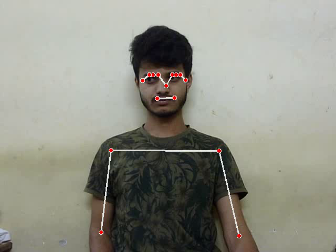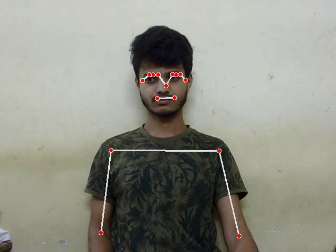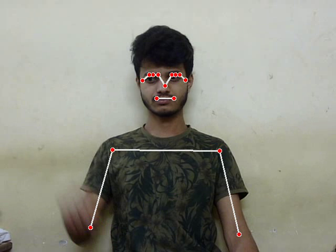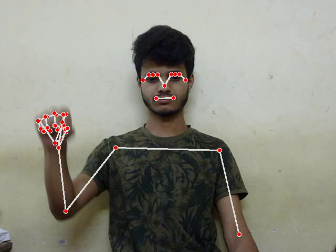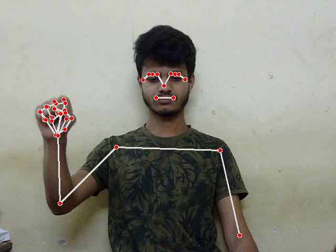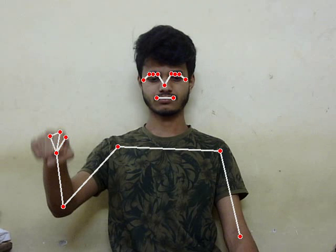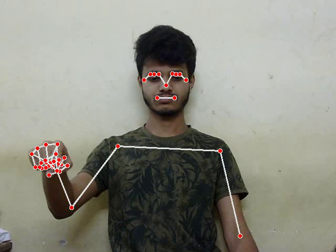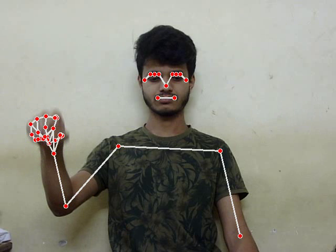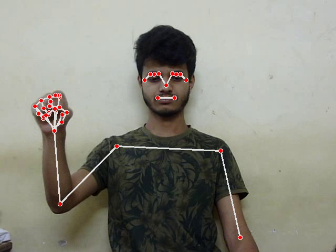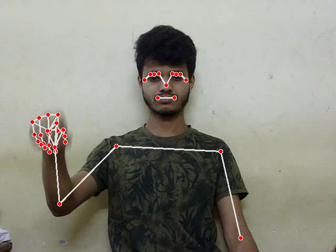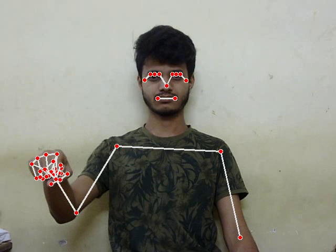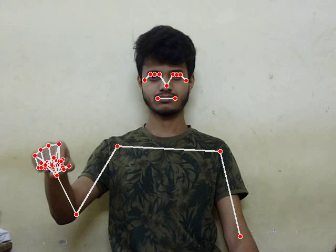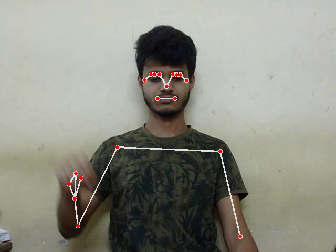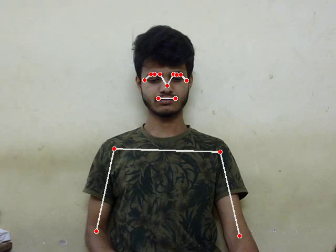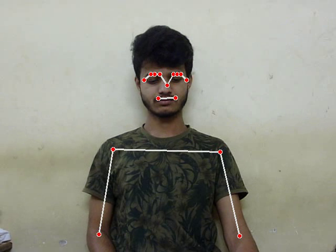yes